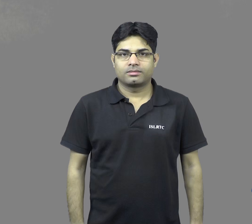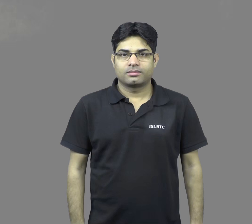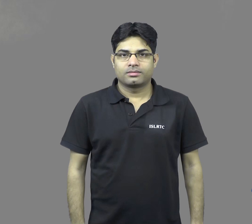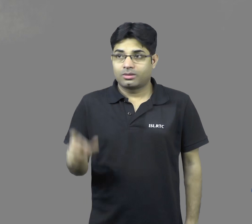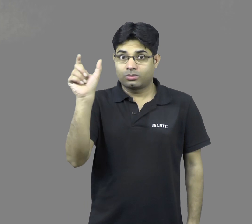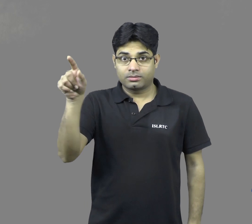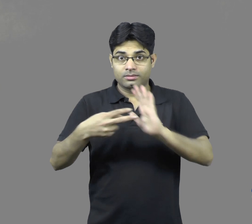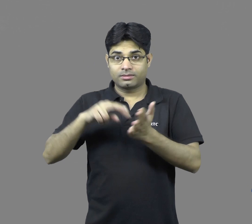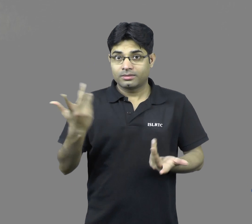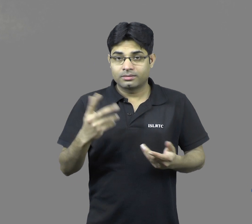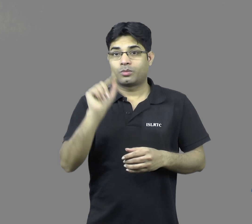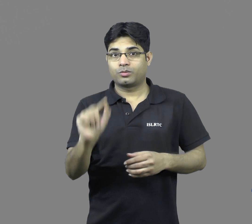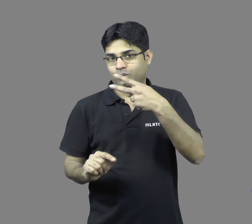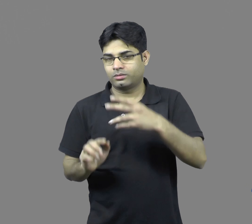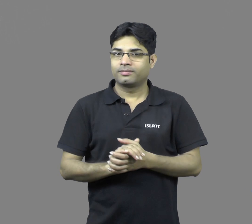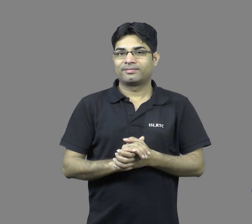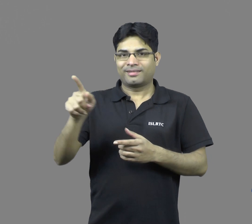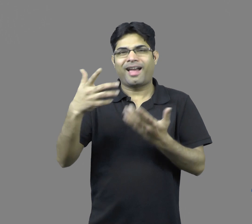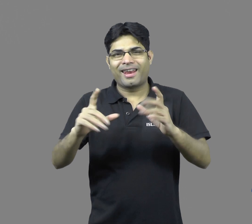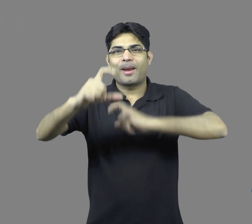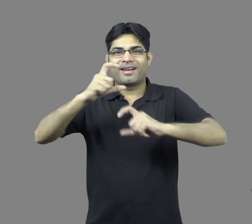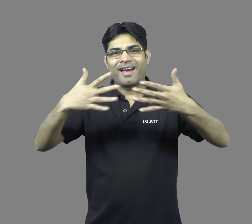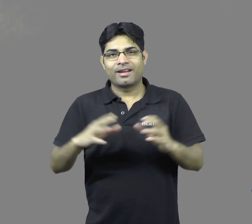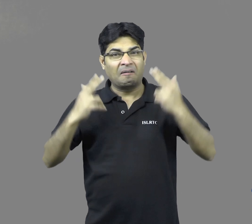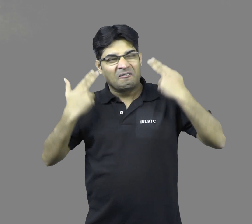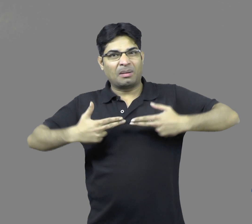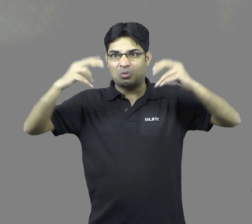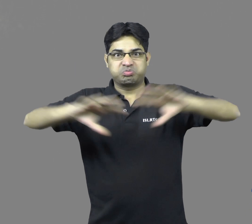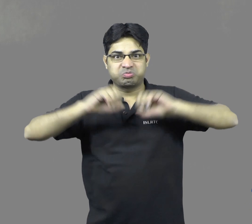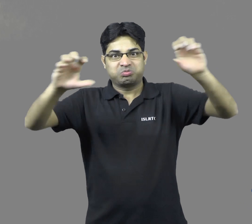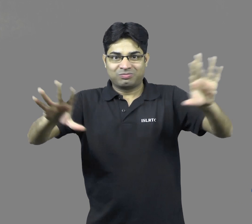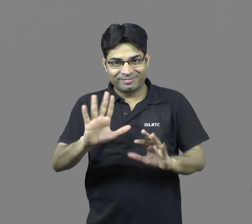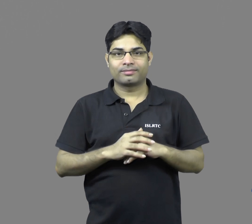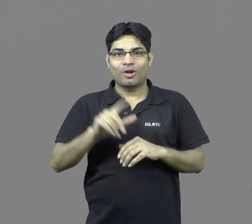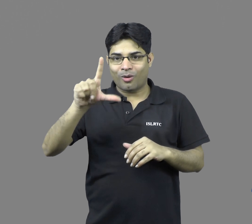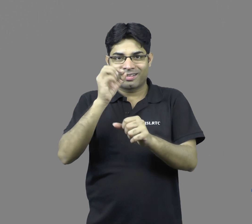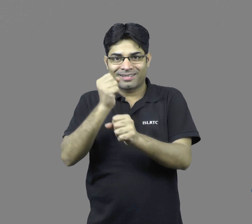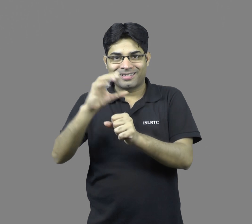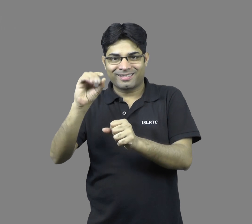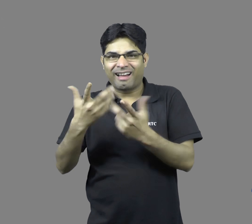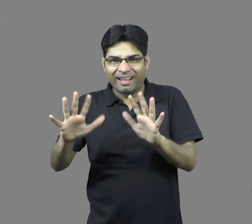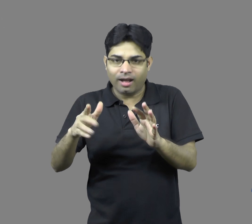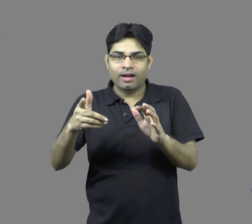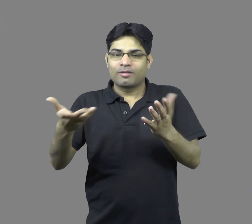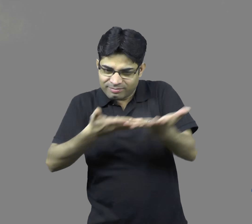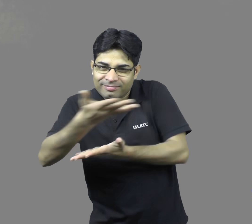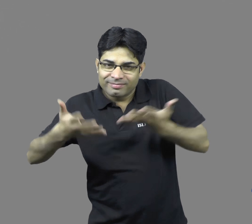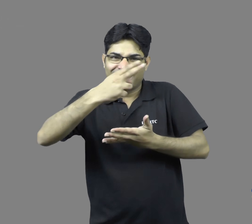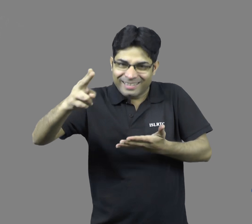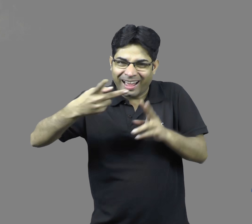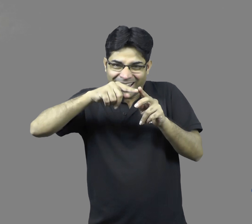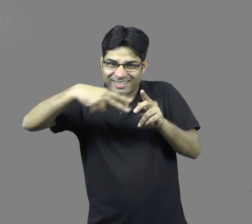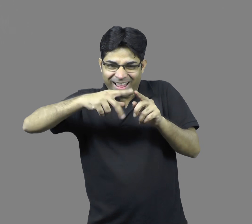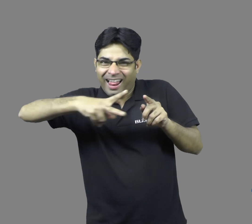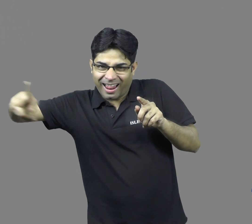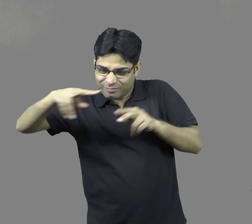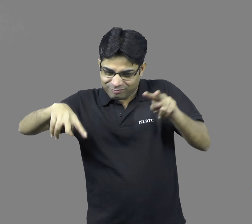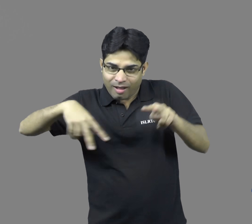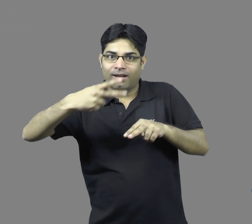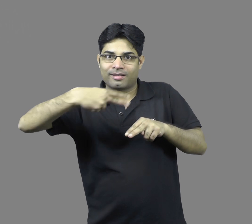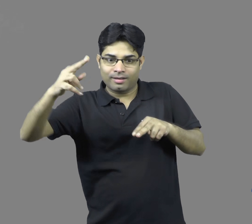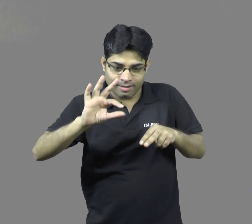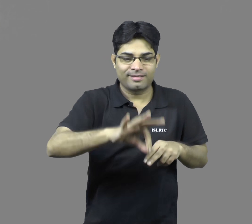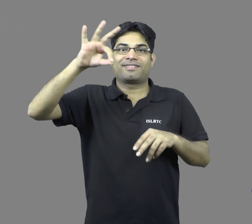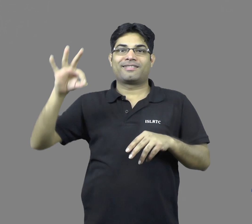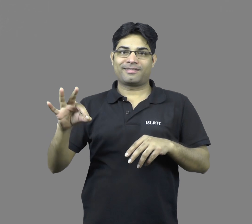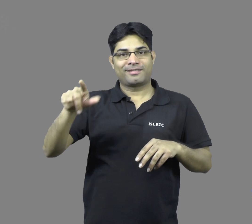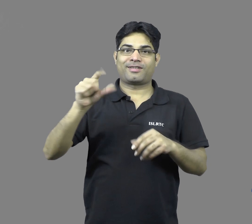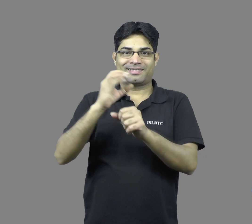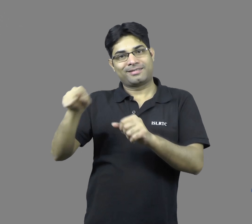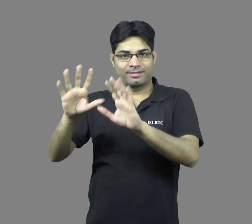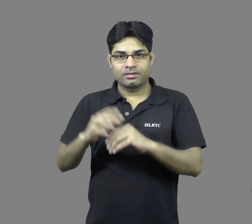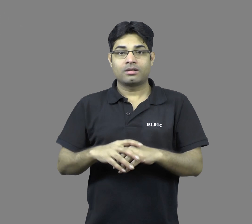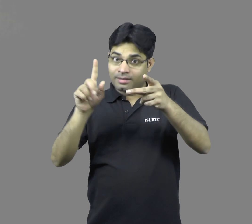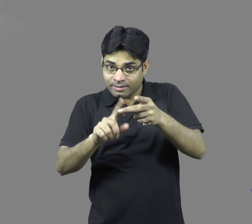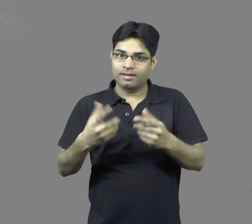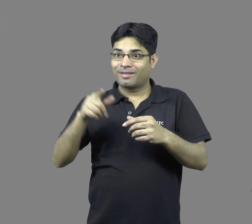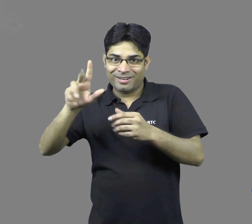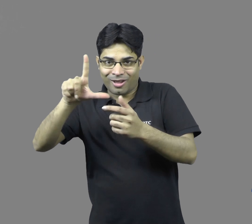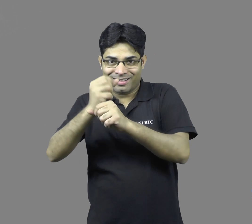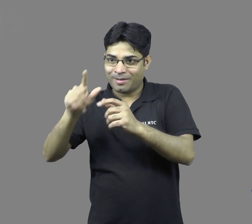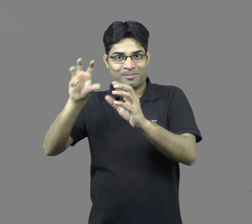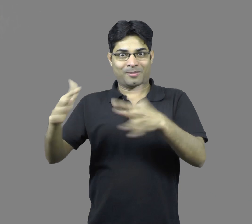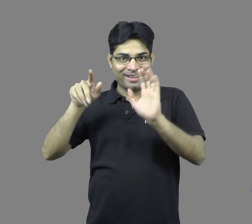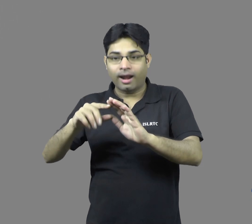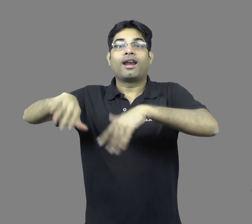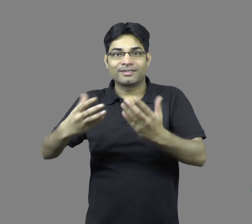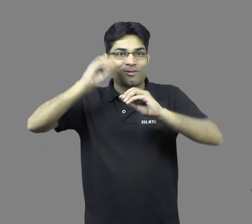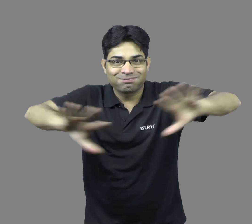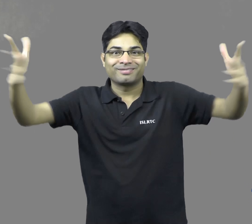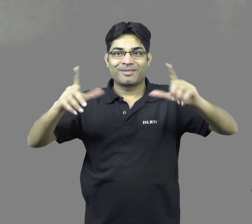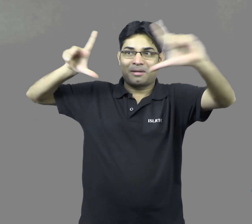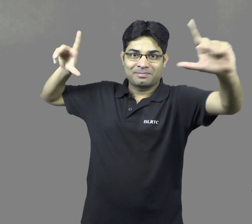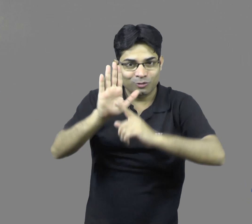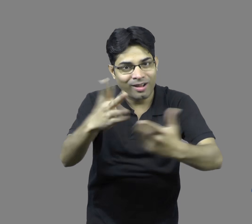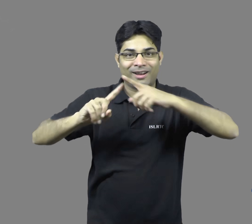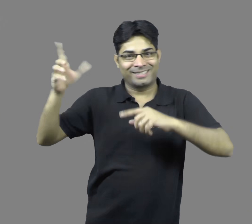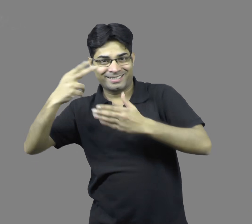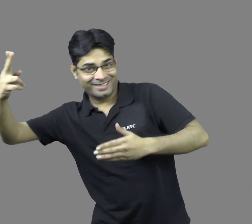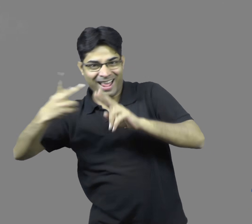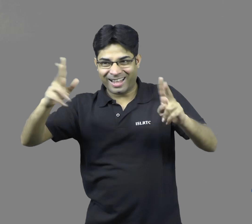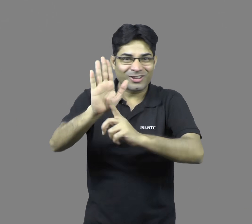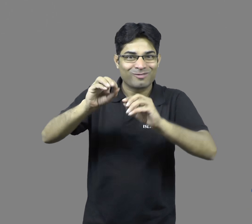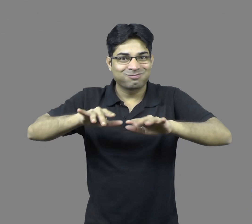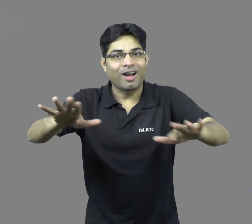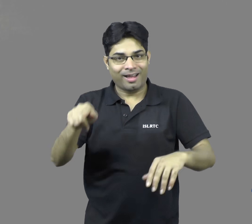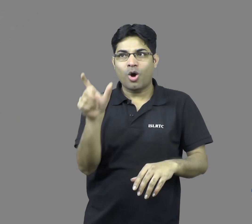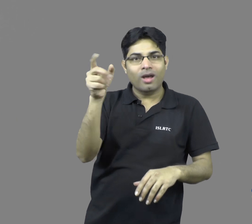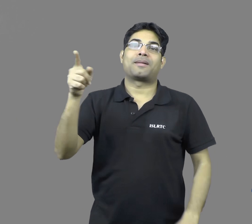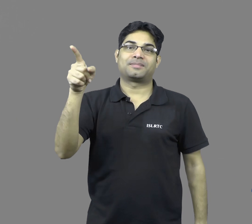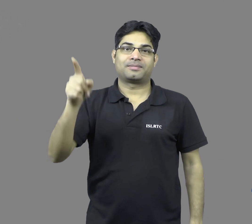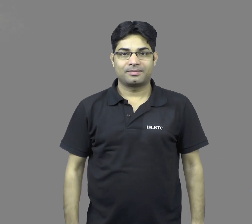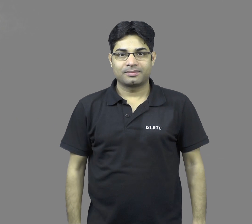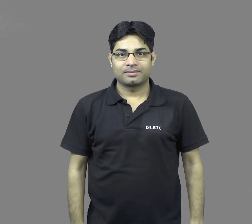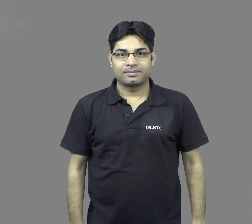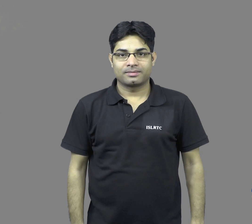Branding